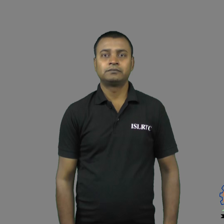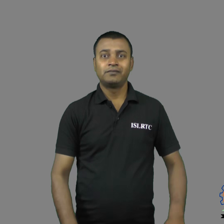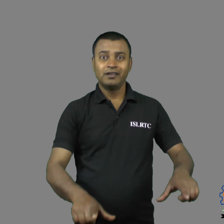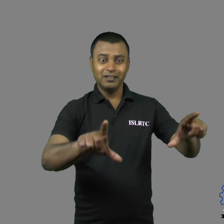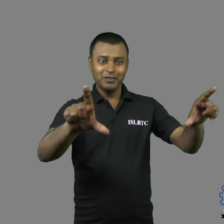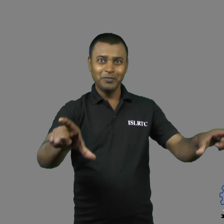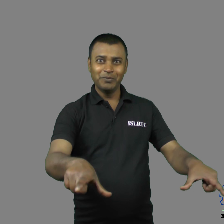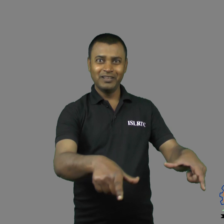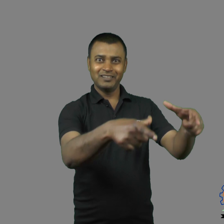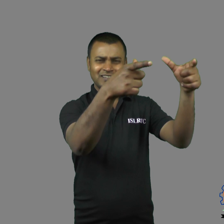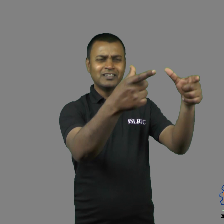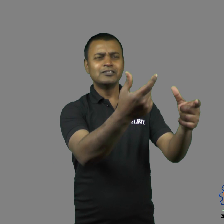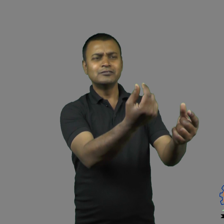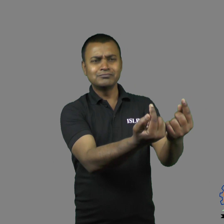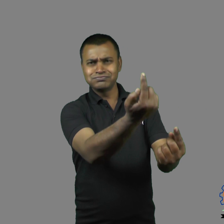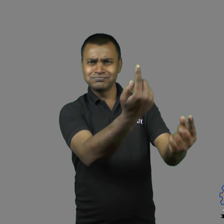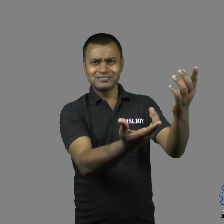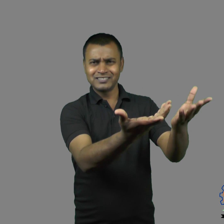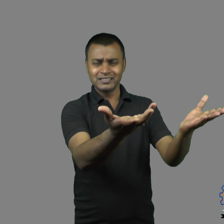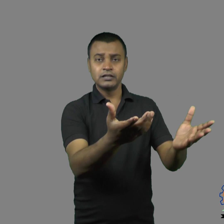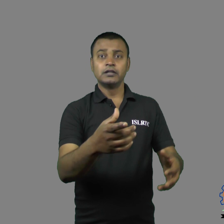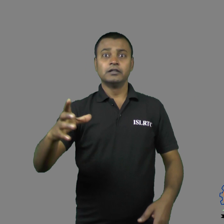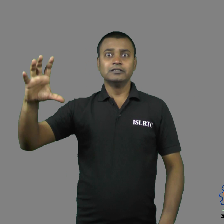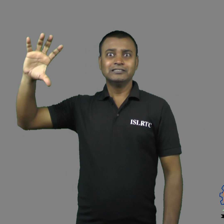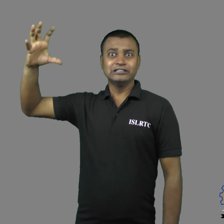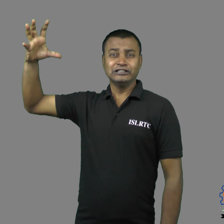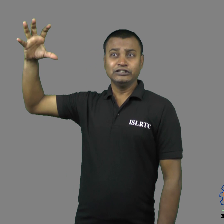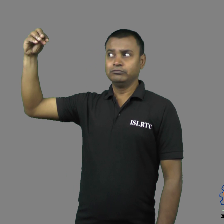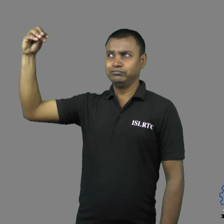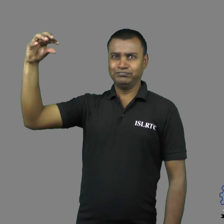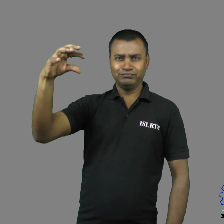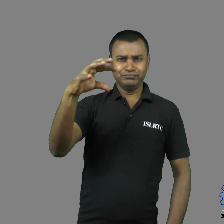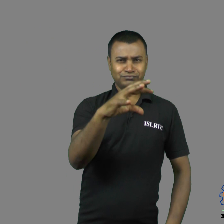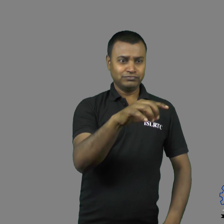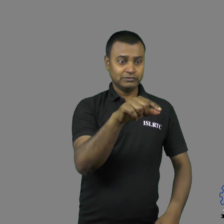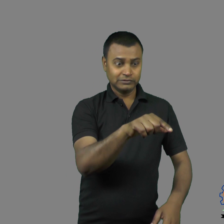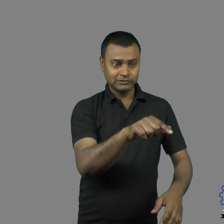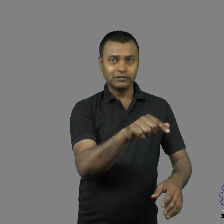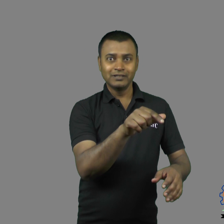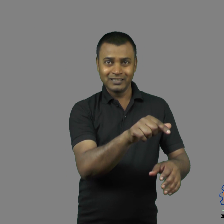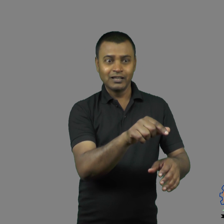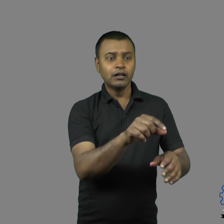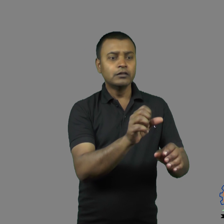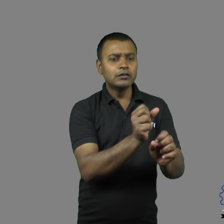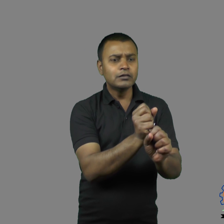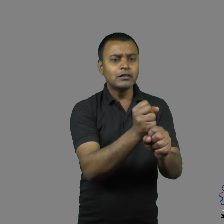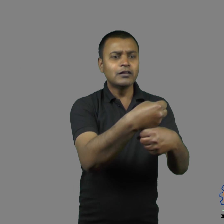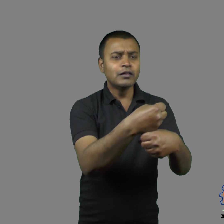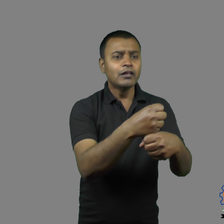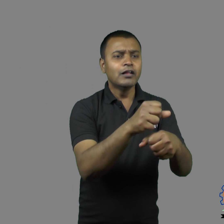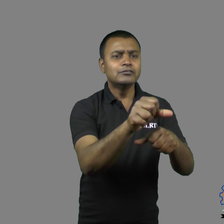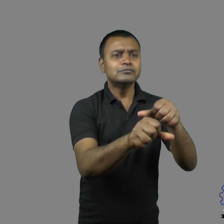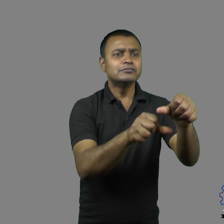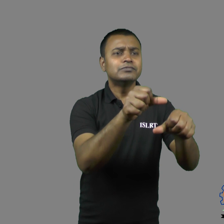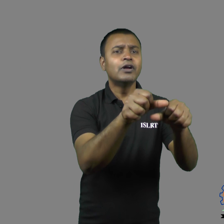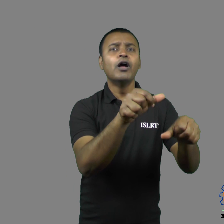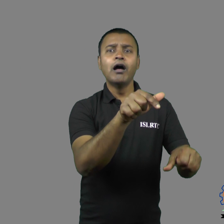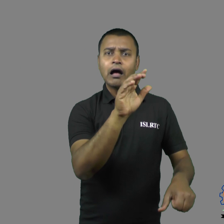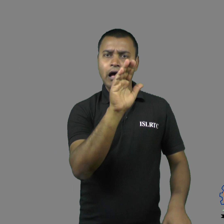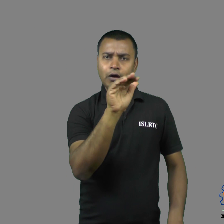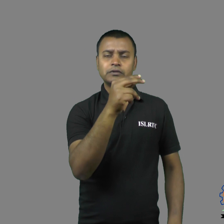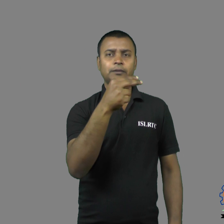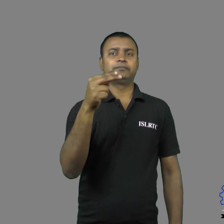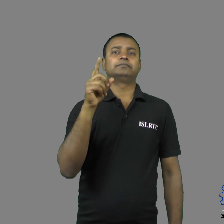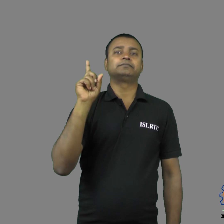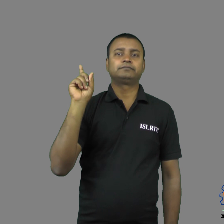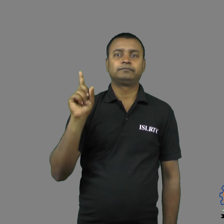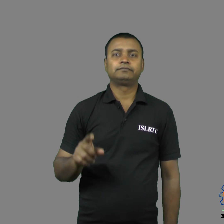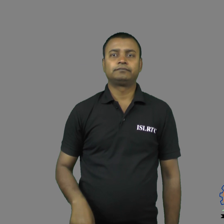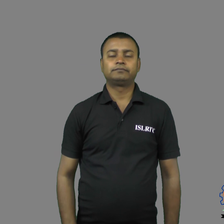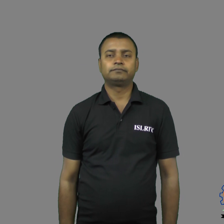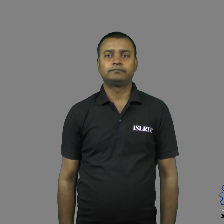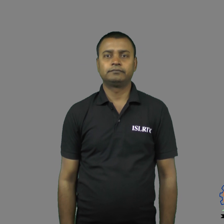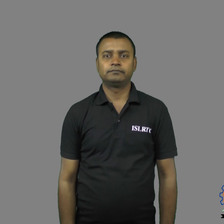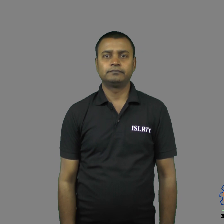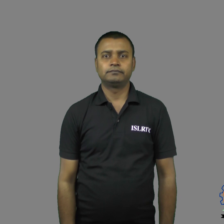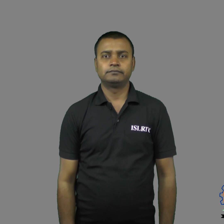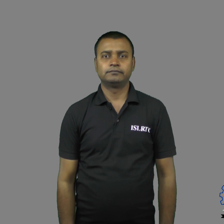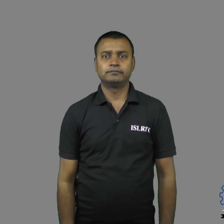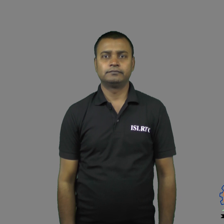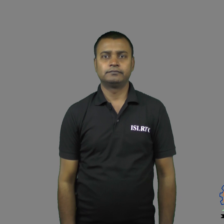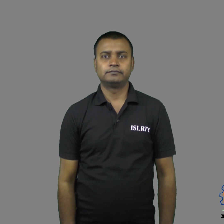Photosynthesis